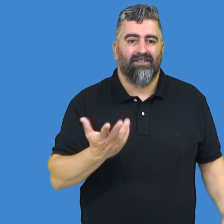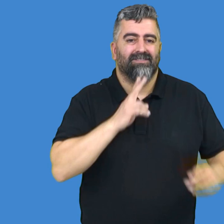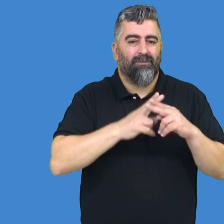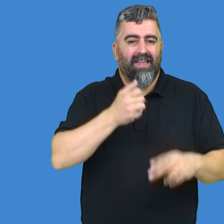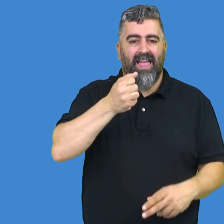nombre